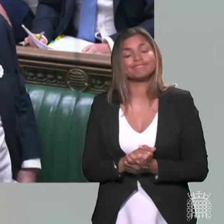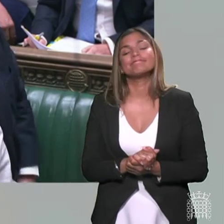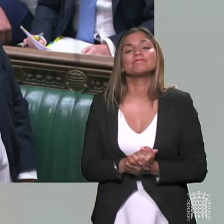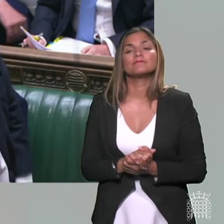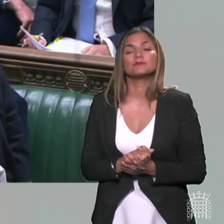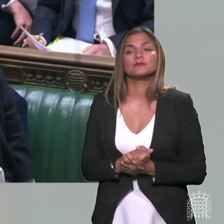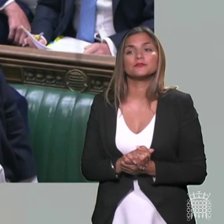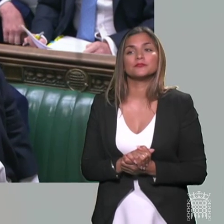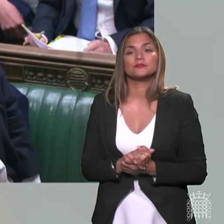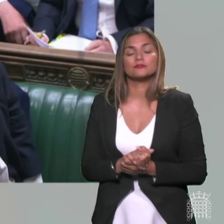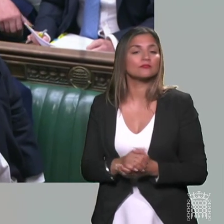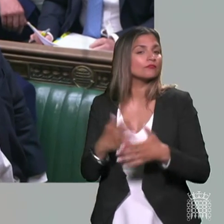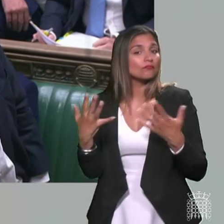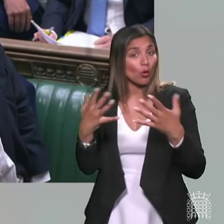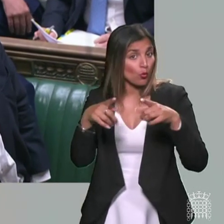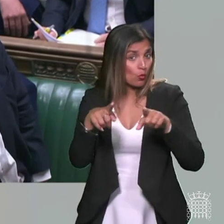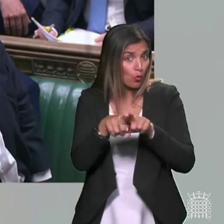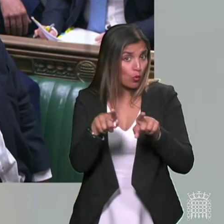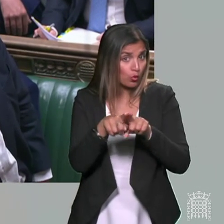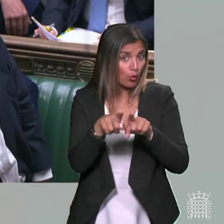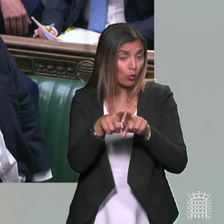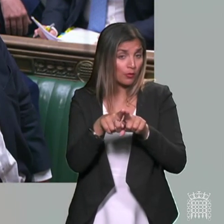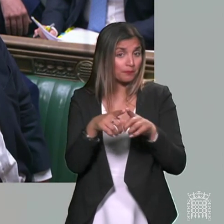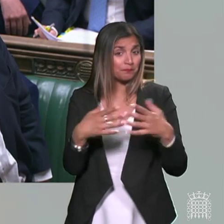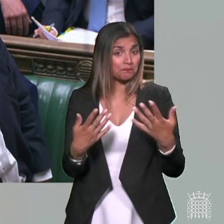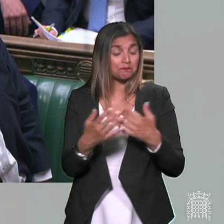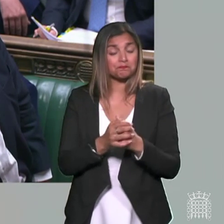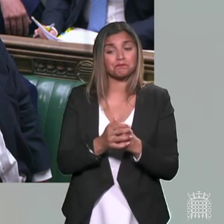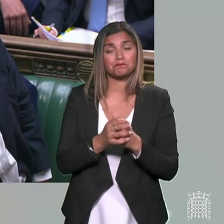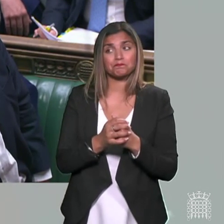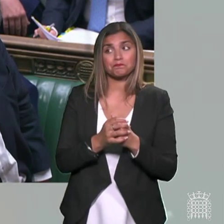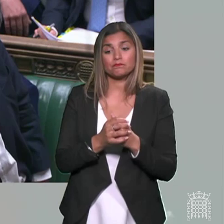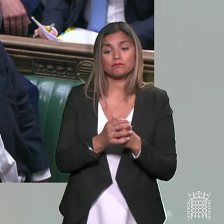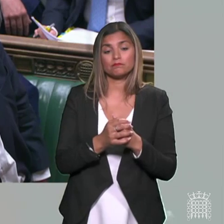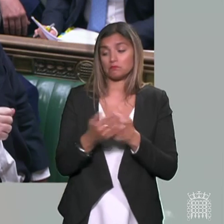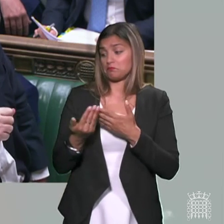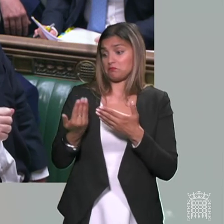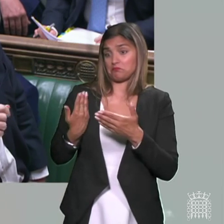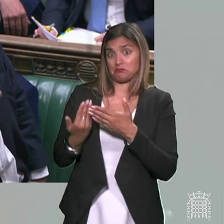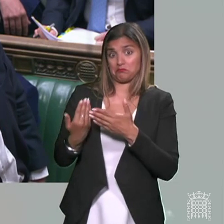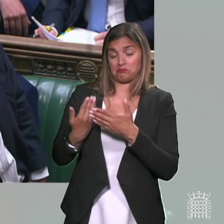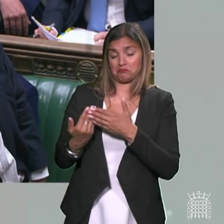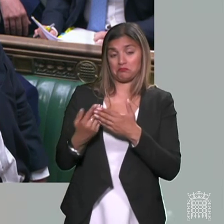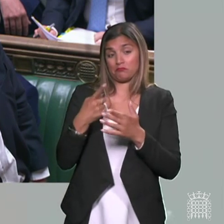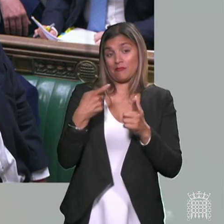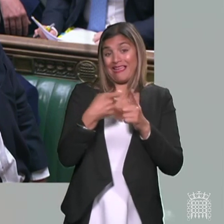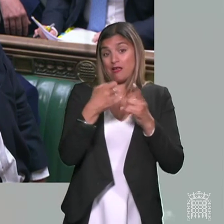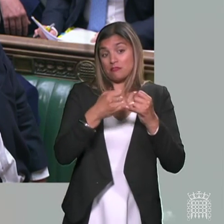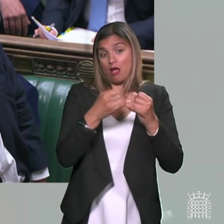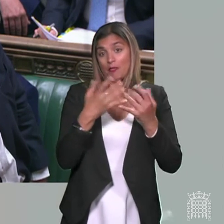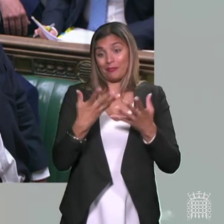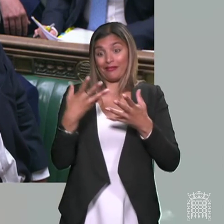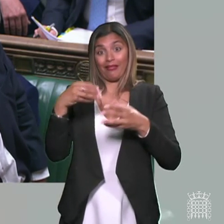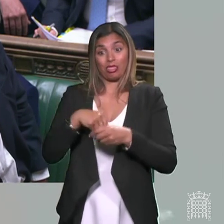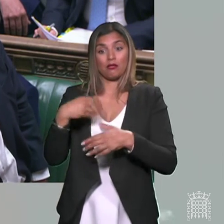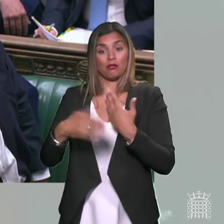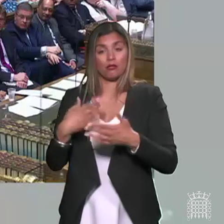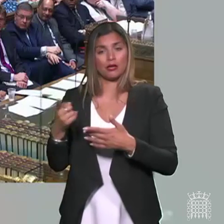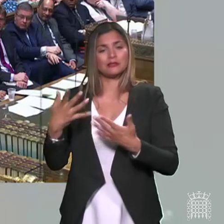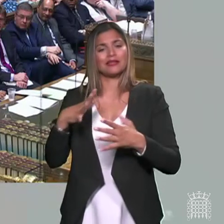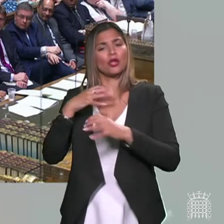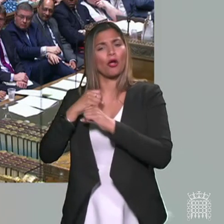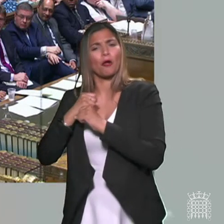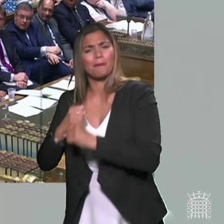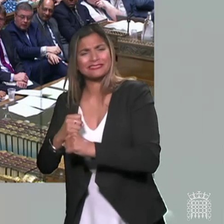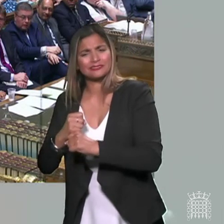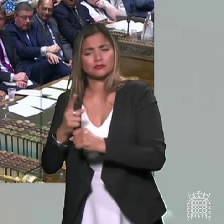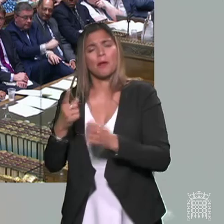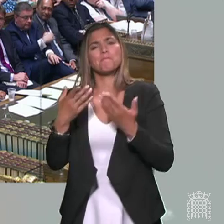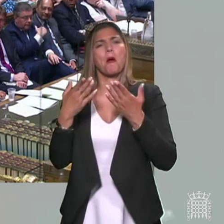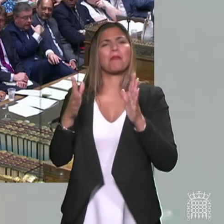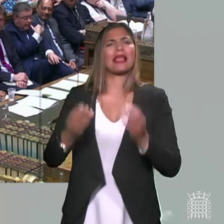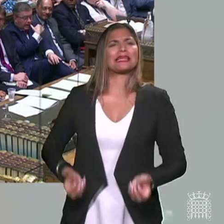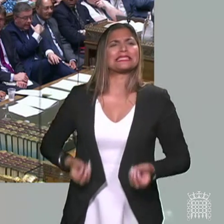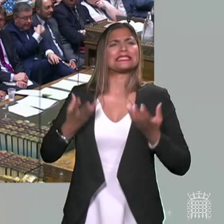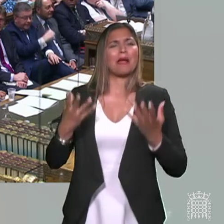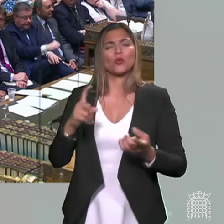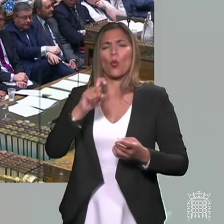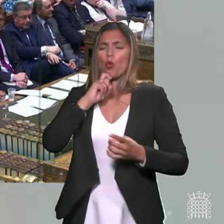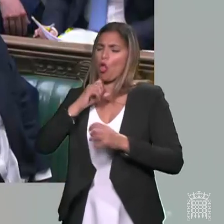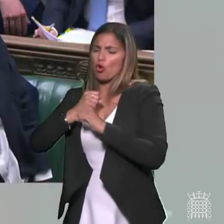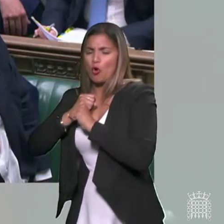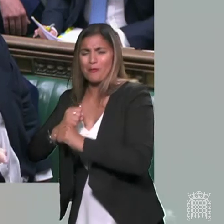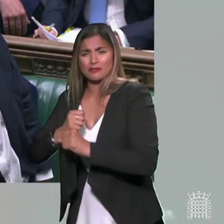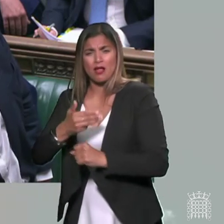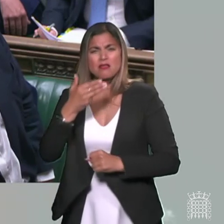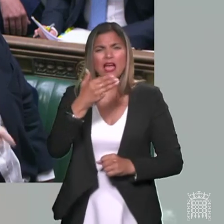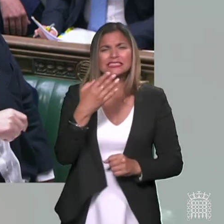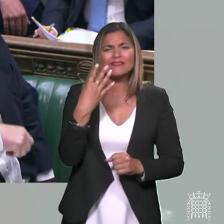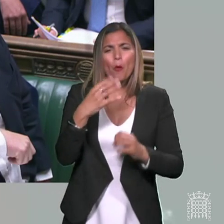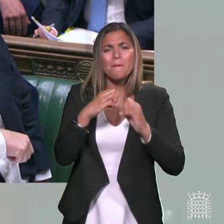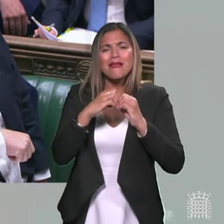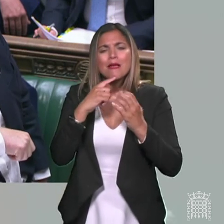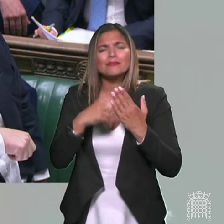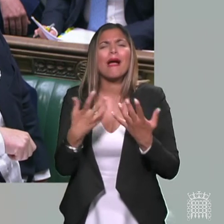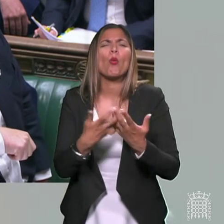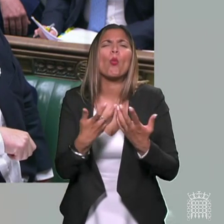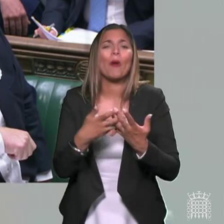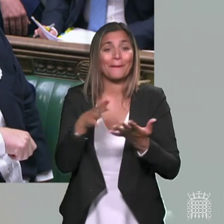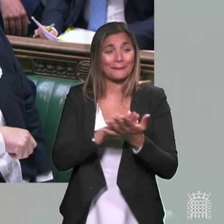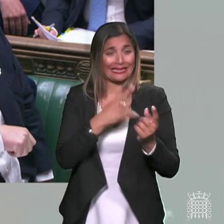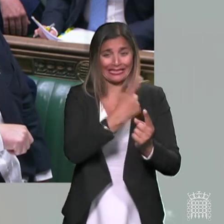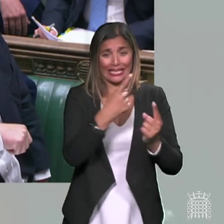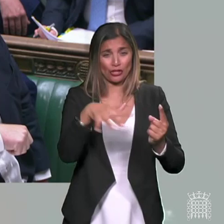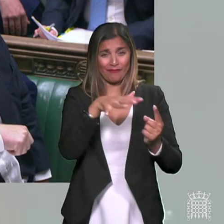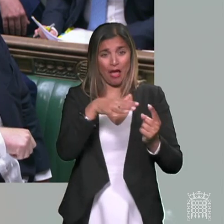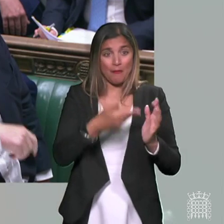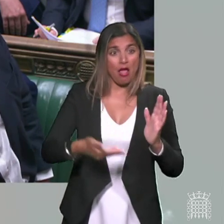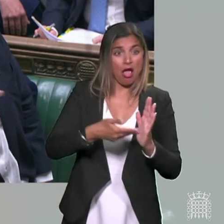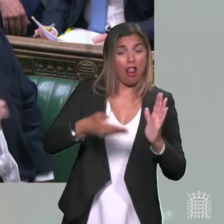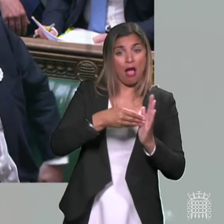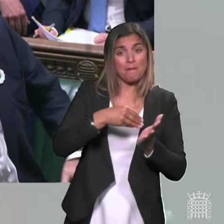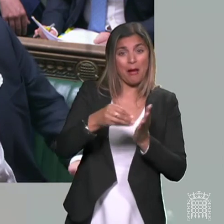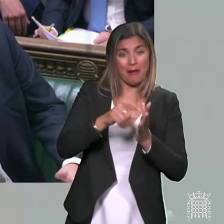During the time for which the Leader of the Opposition has been in office, they have made extra public spending commitments worth £94 billion, which would be thousands of pounds of extra taxation for every family in the country.